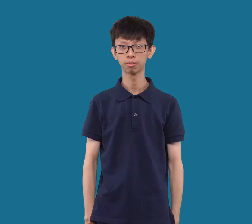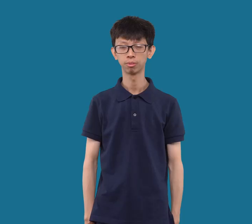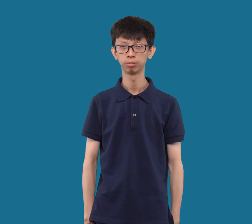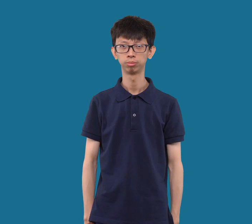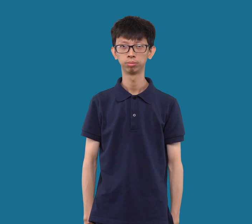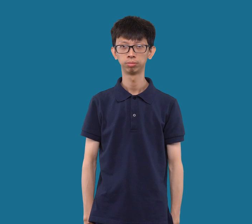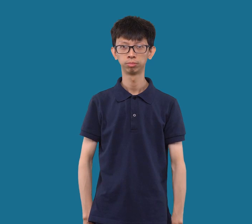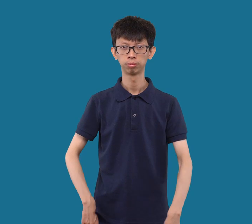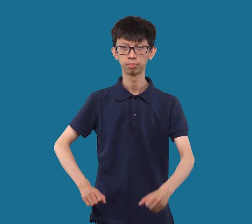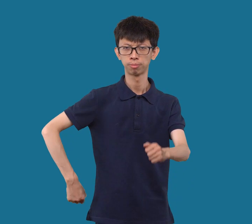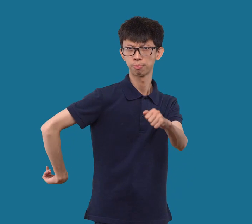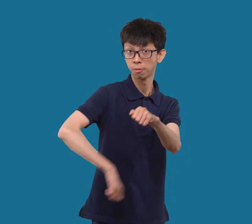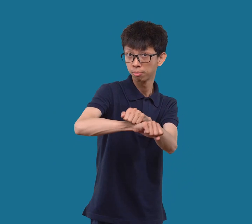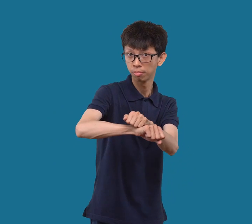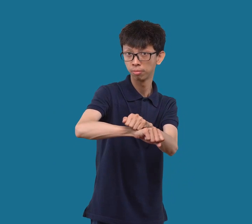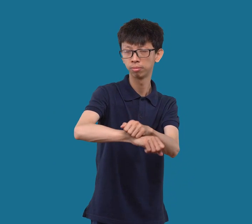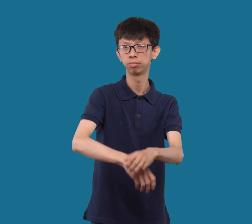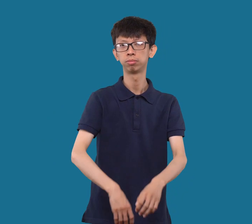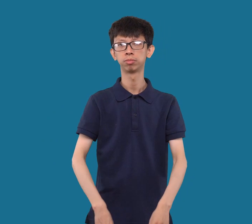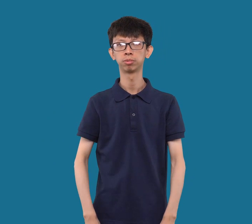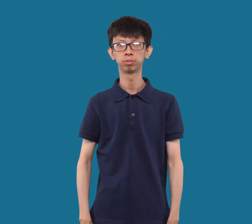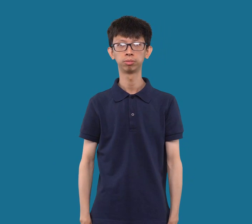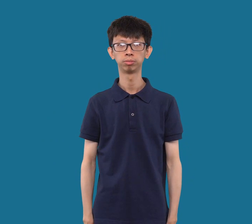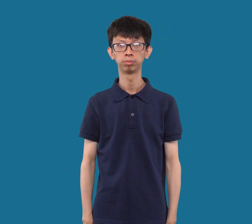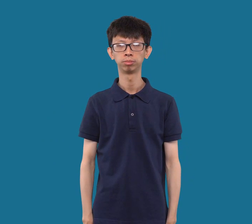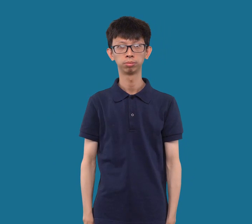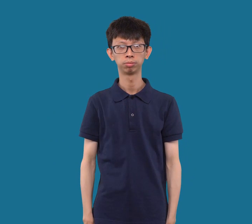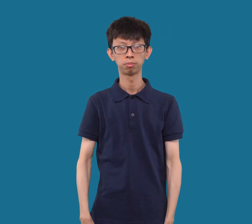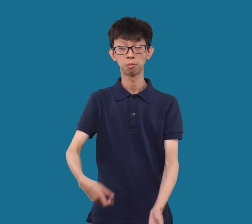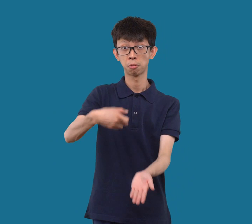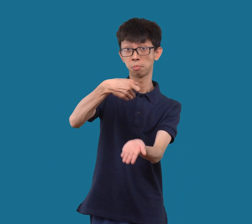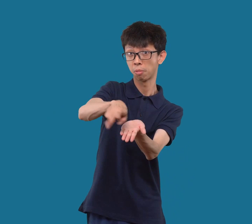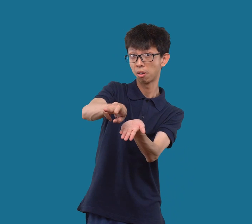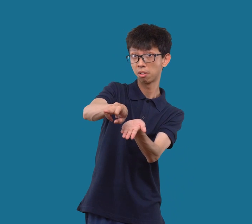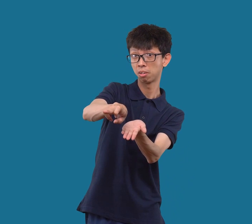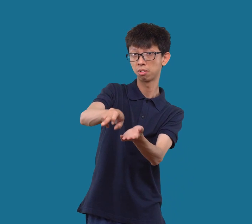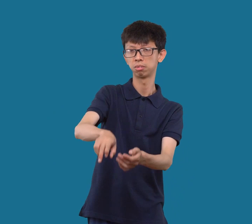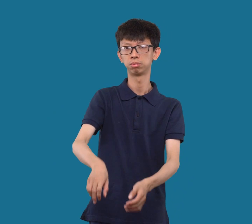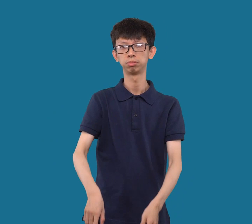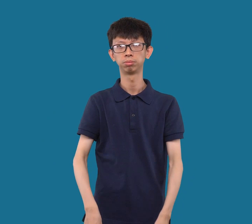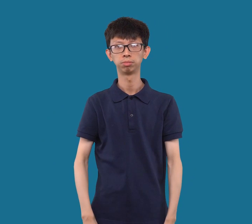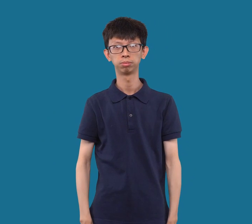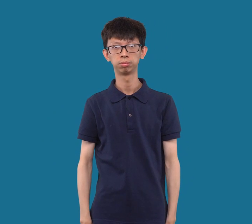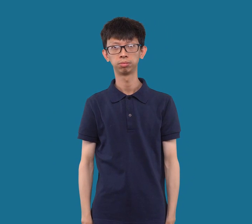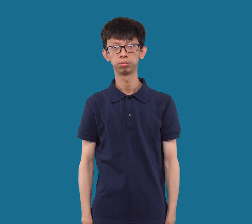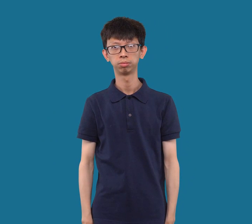đá bóng